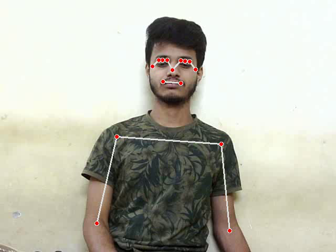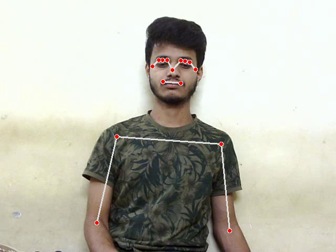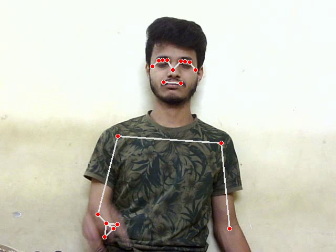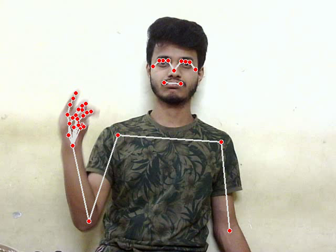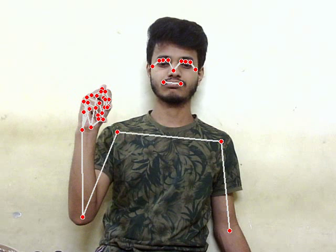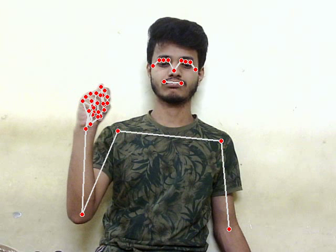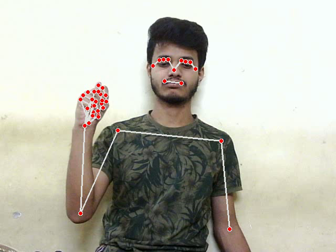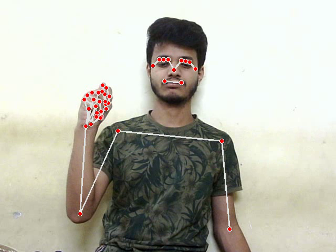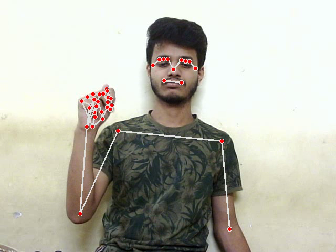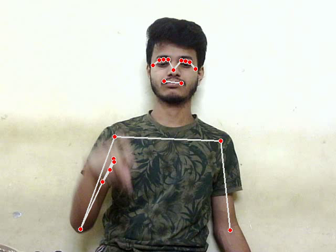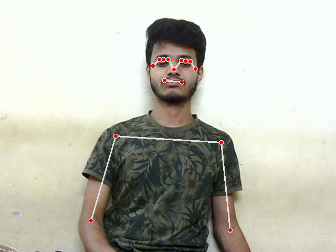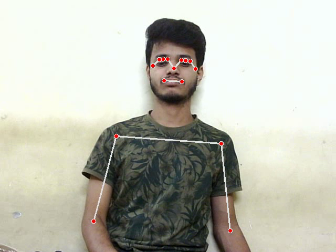bathroom